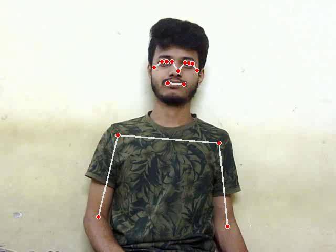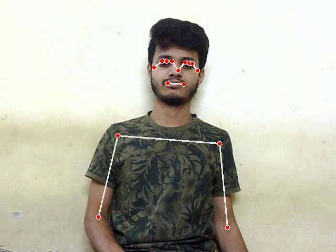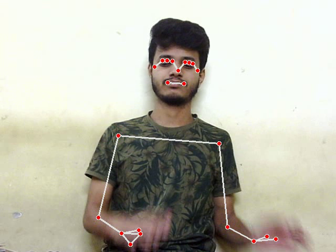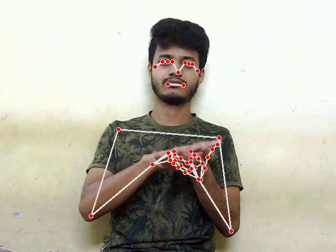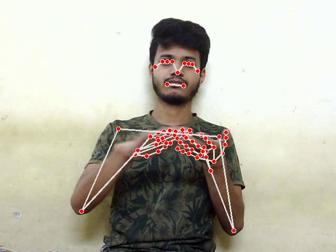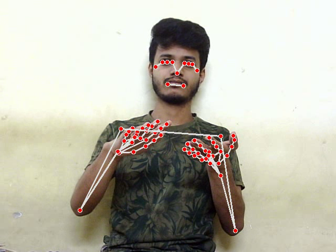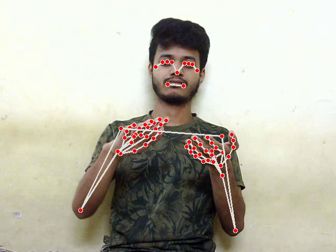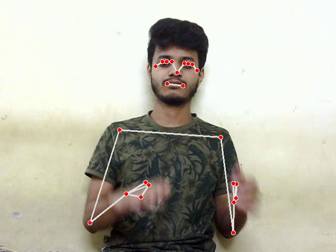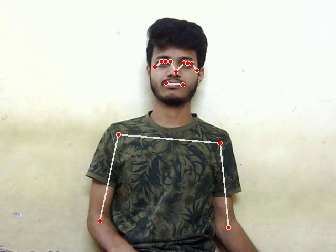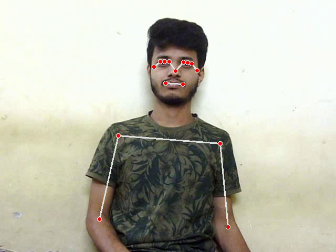nice